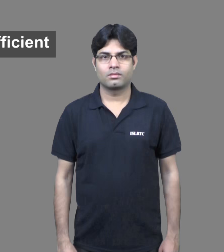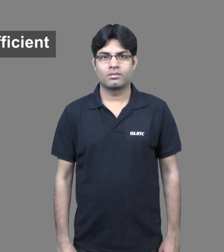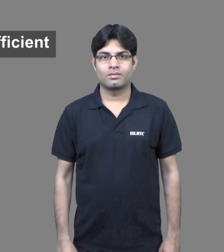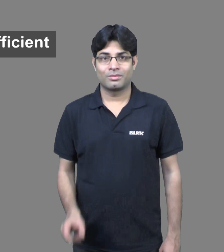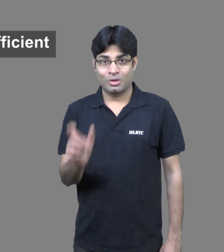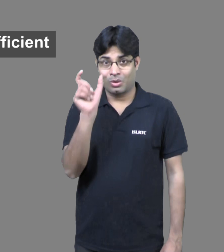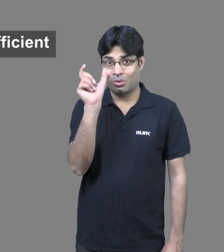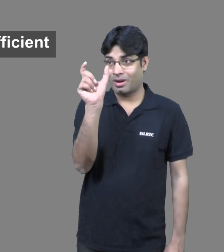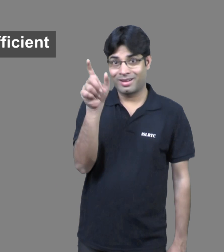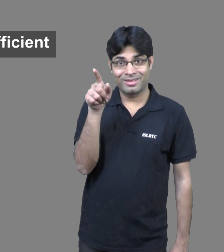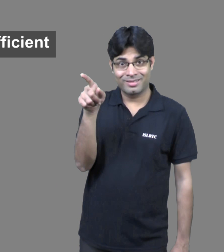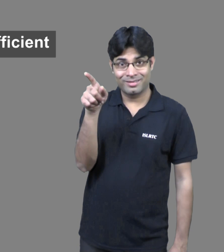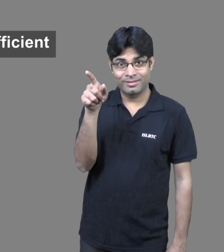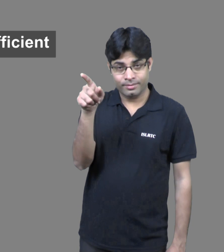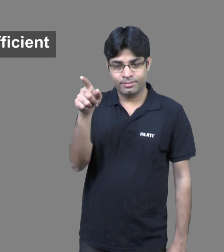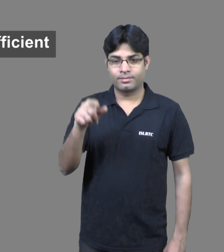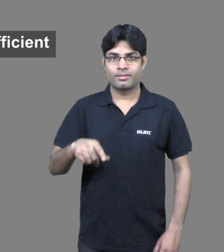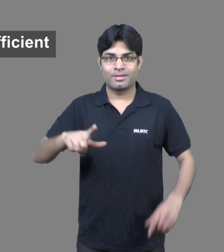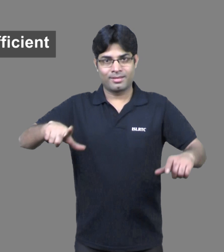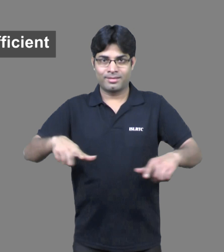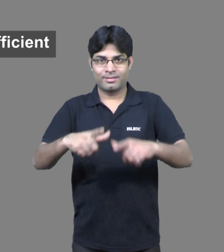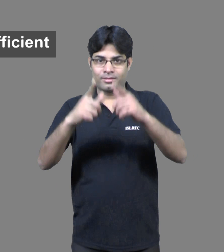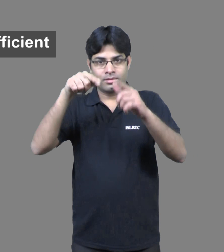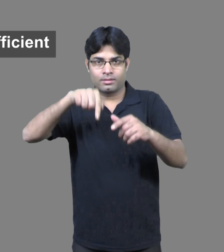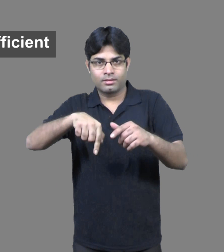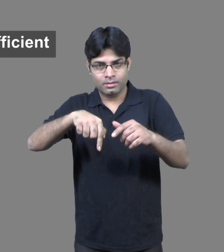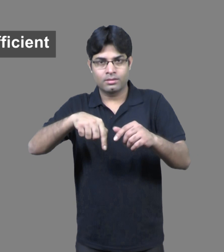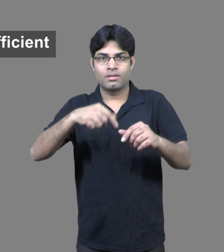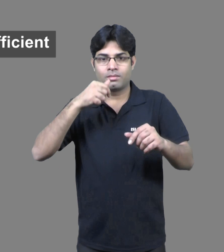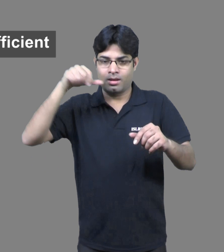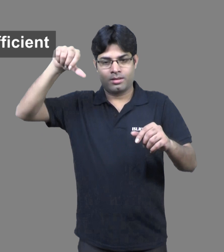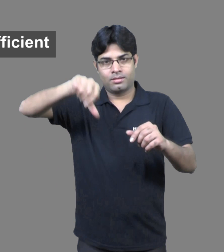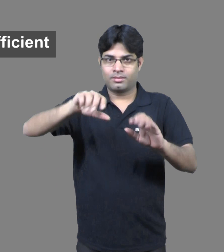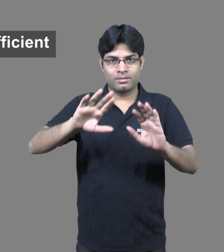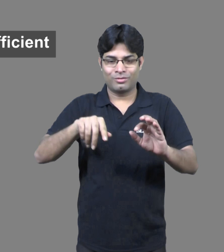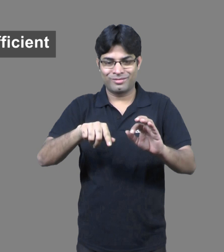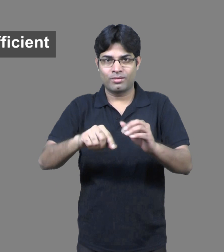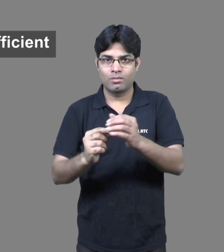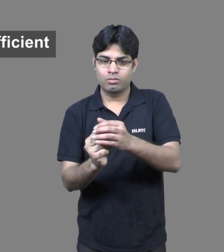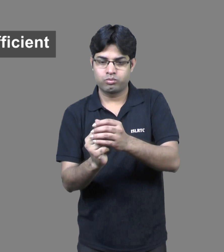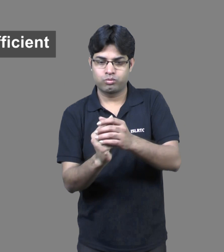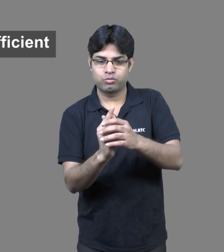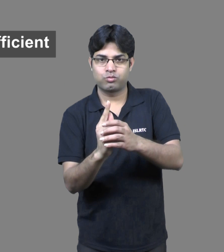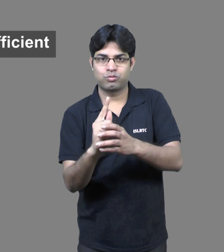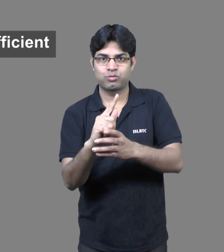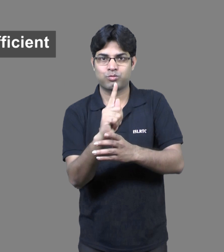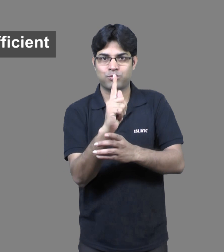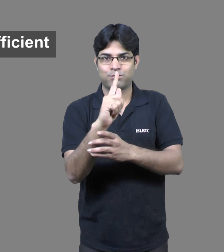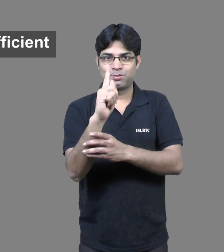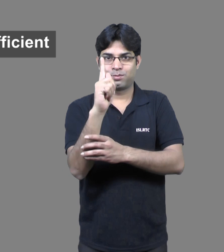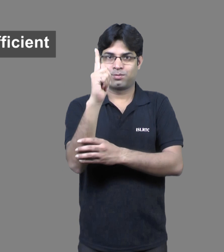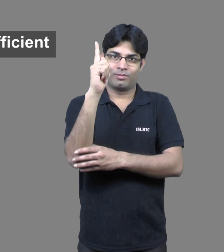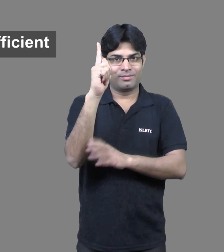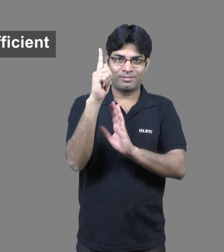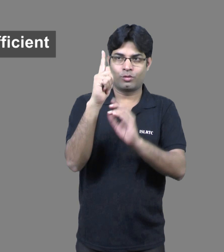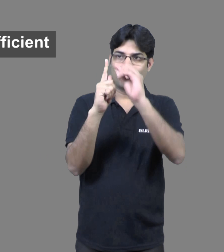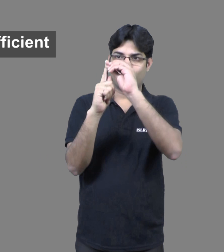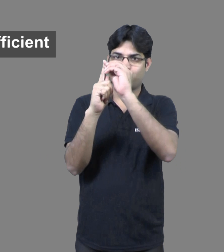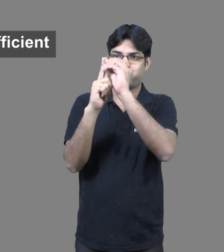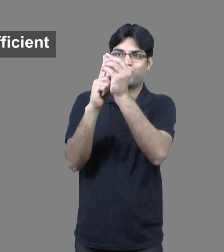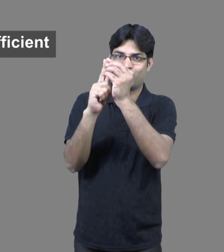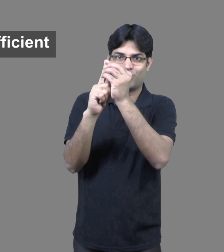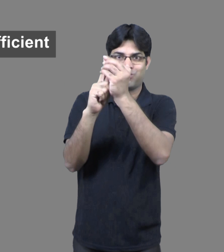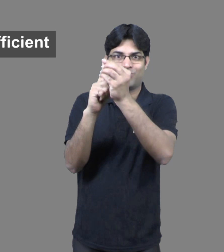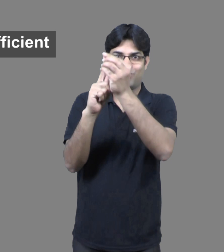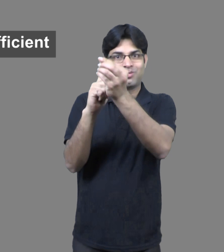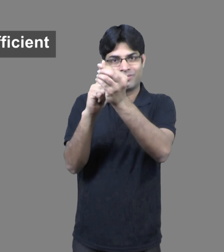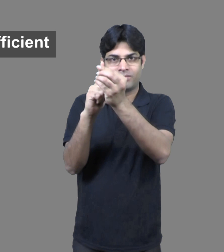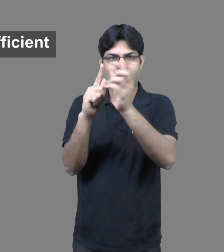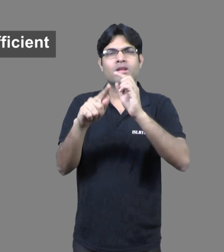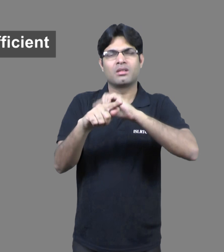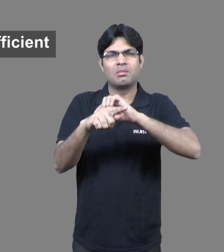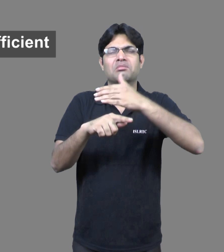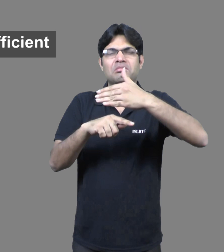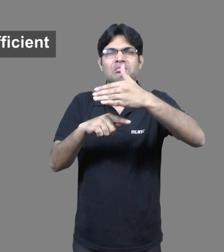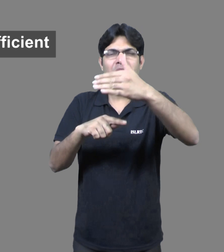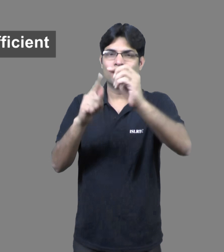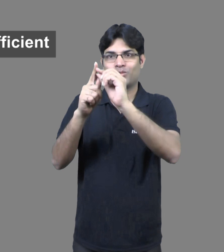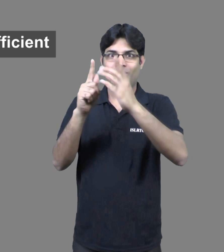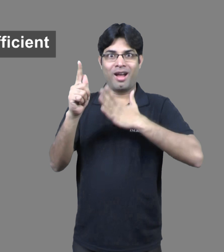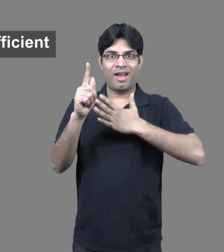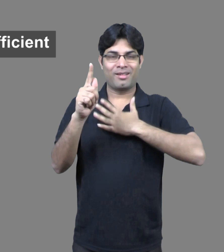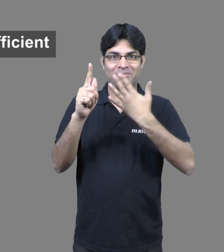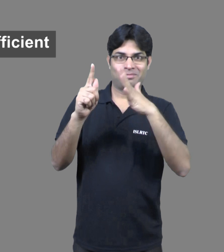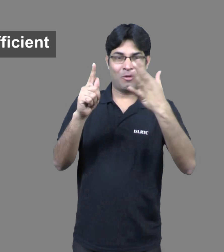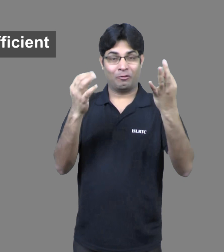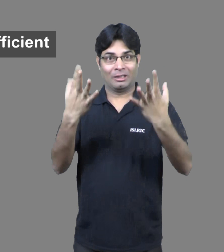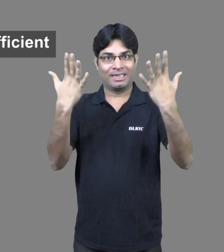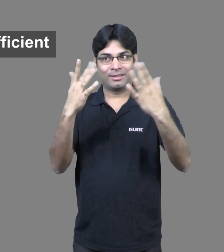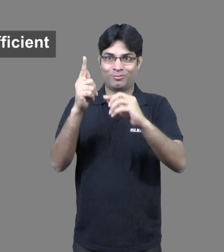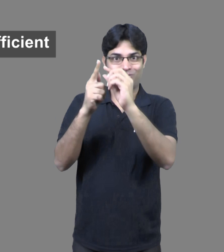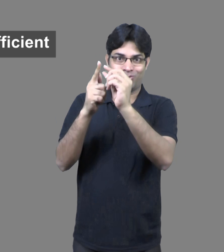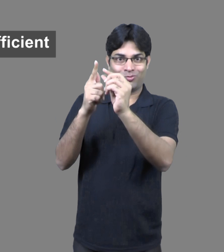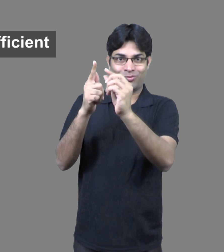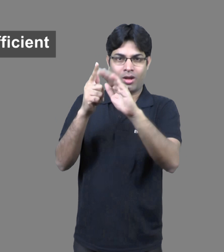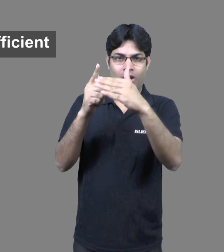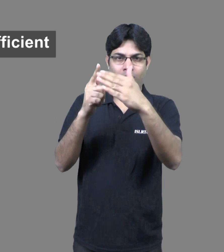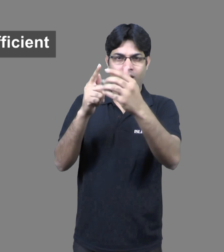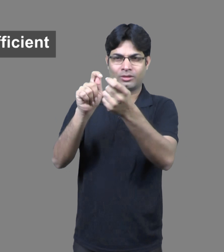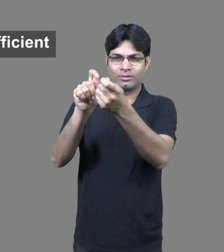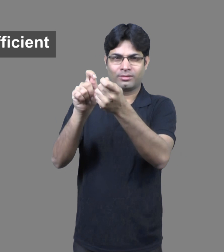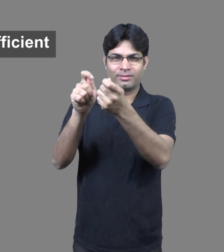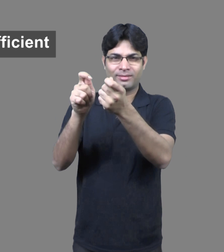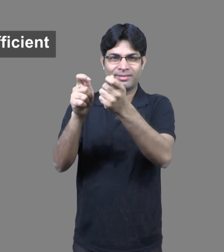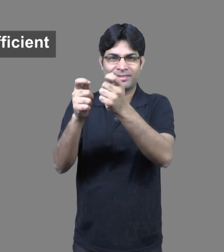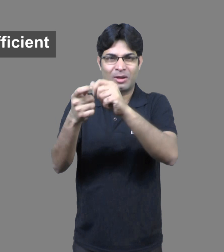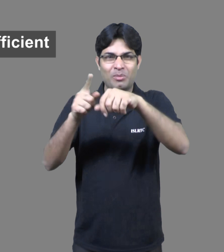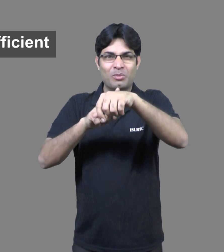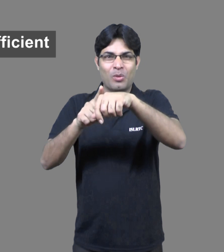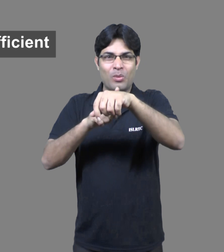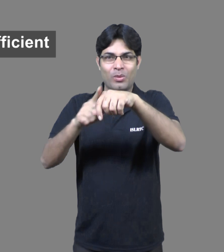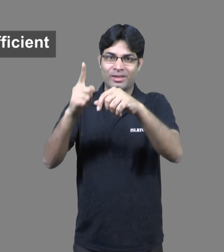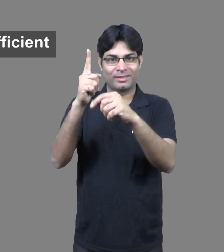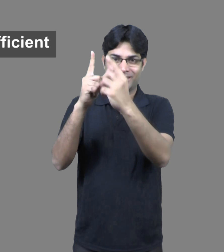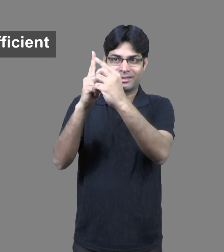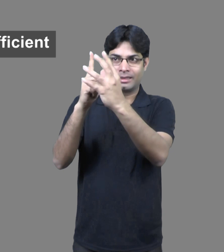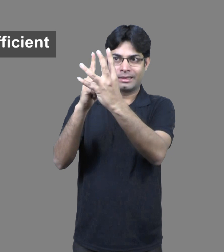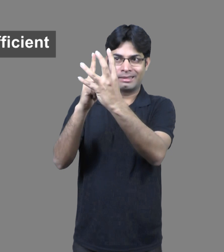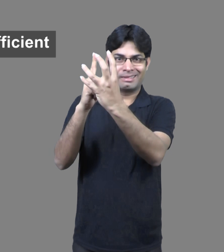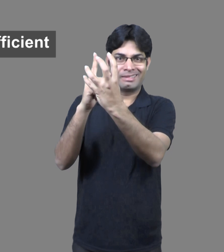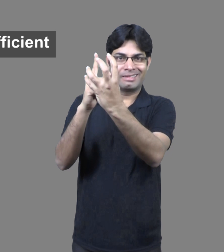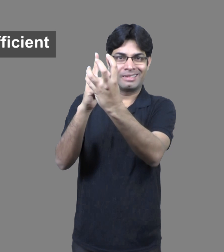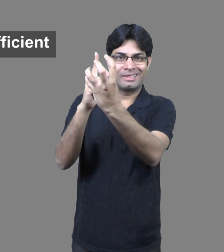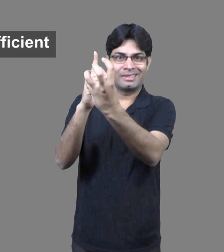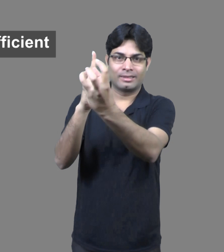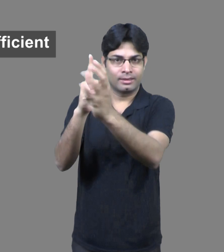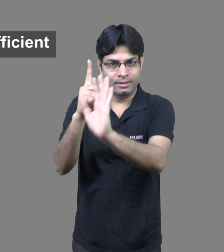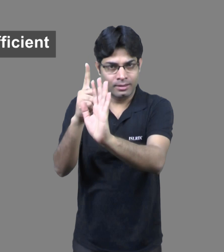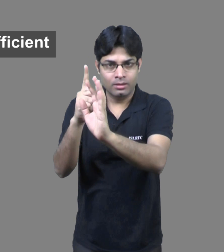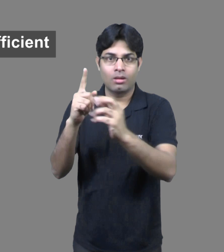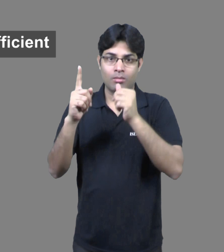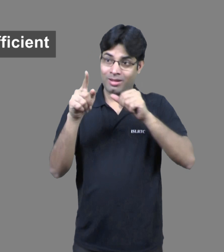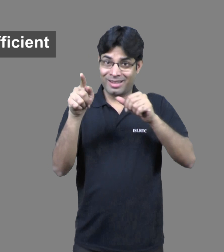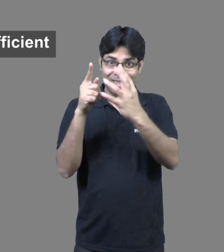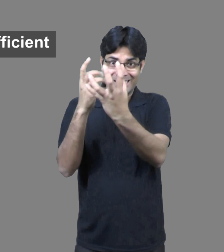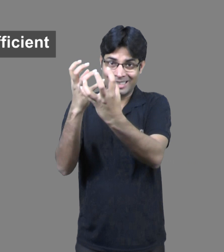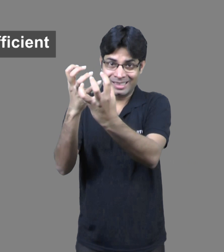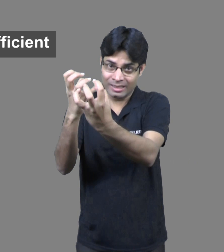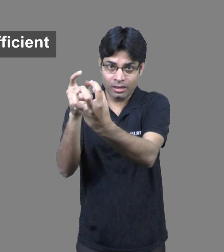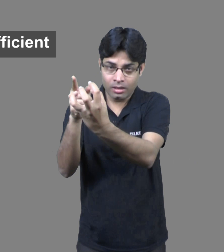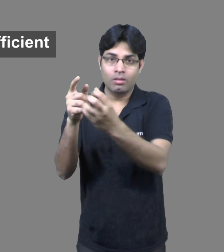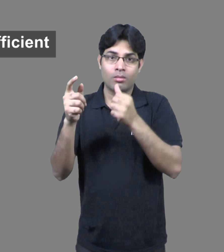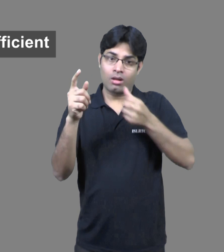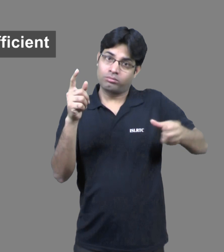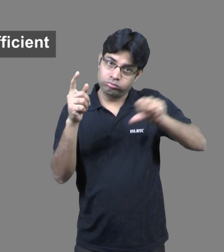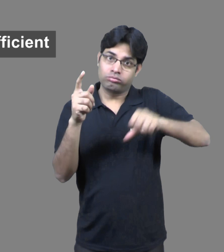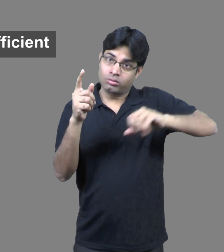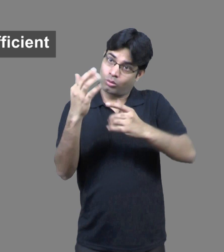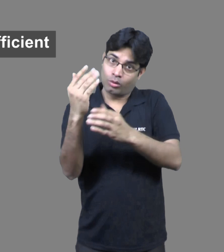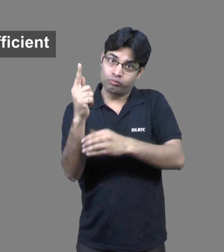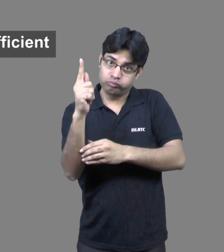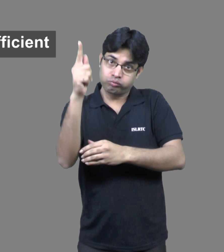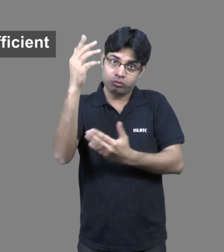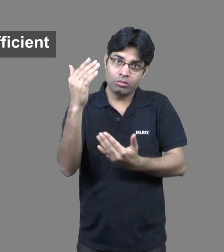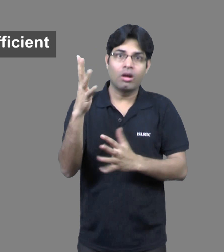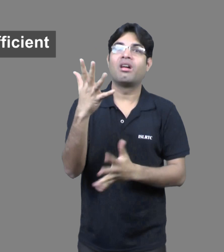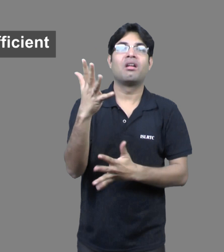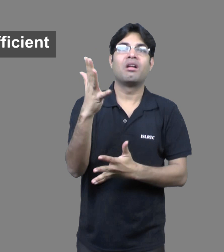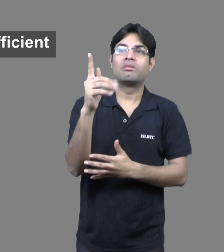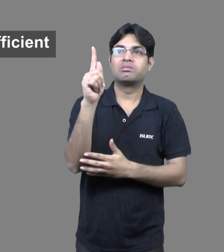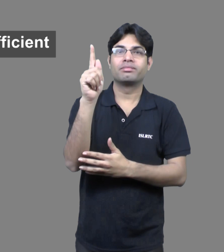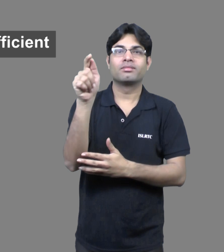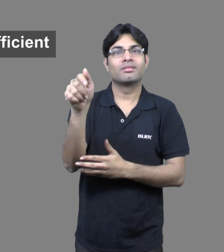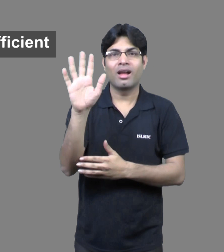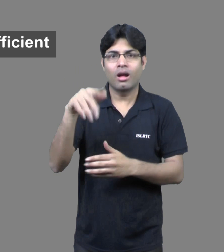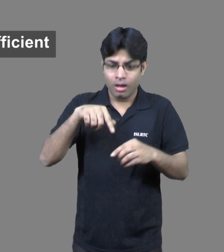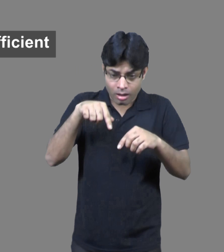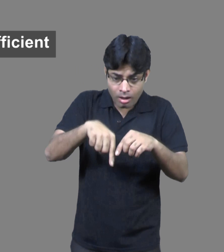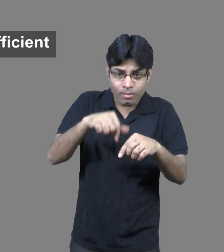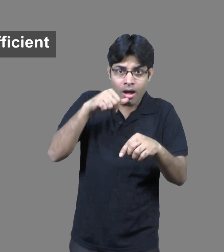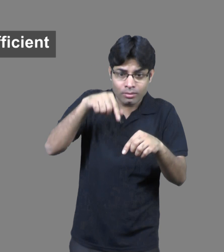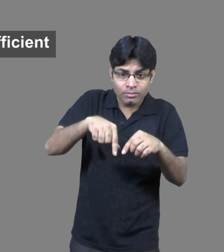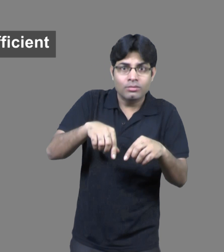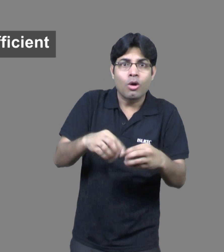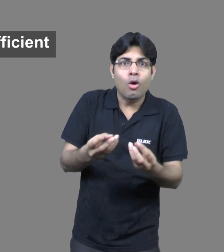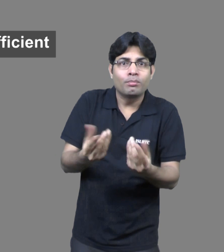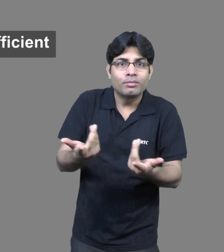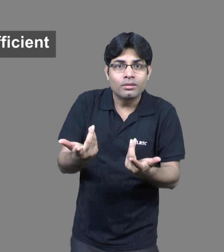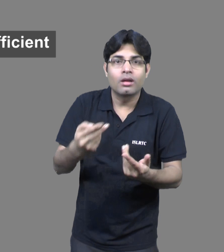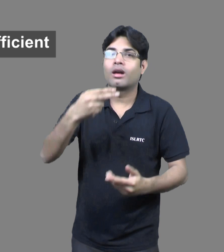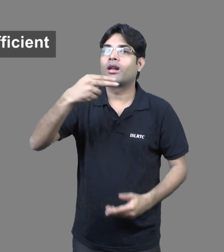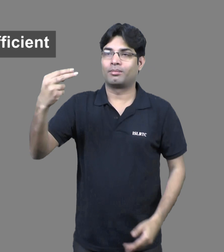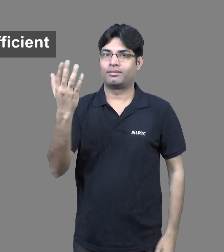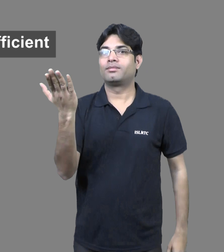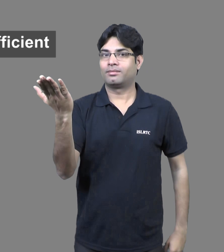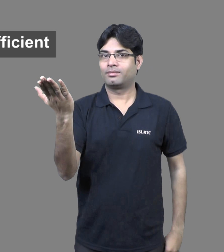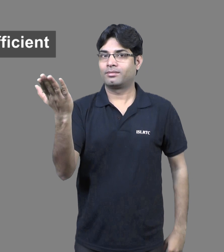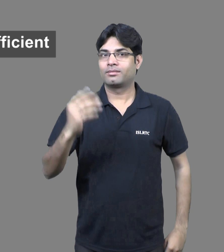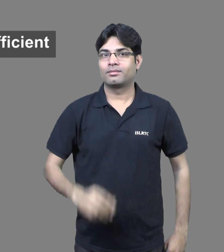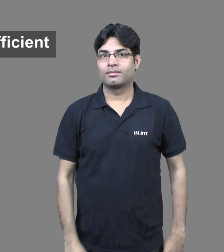Wilting Coefficient